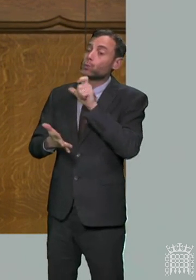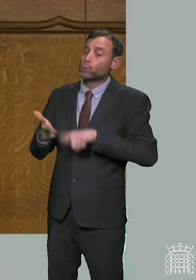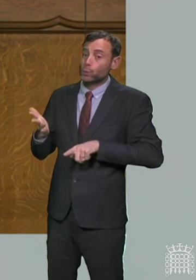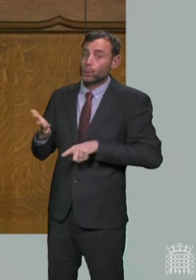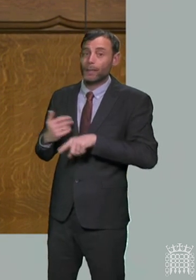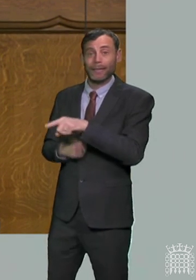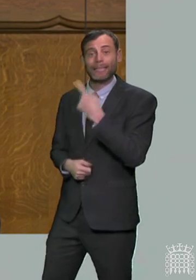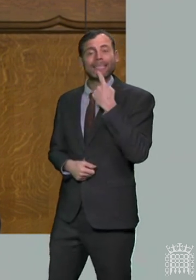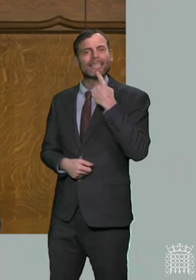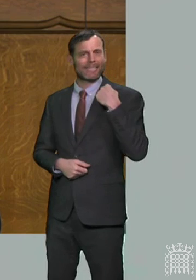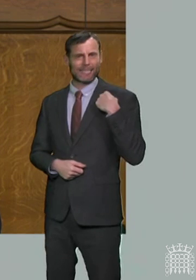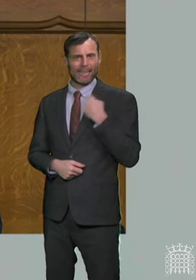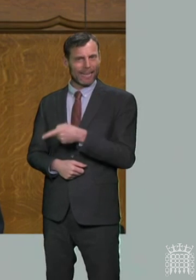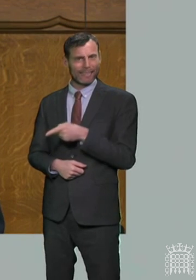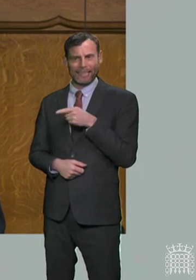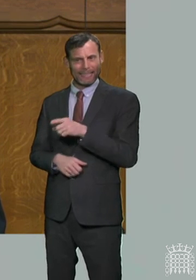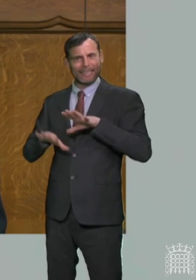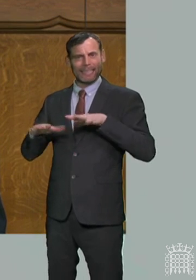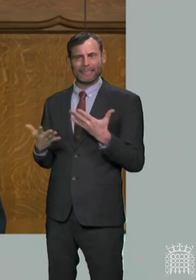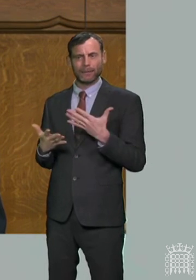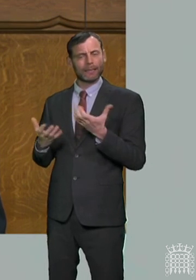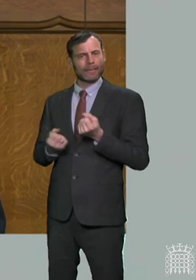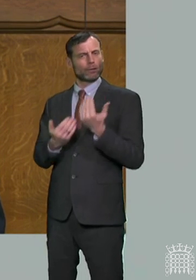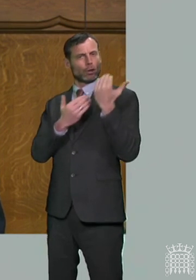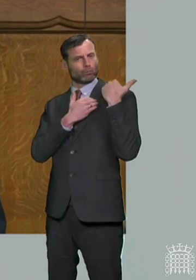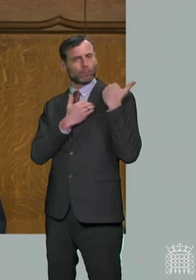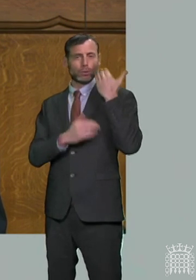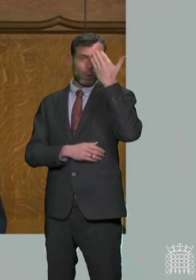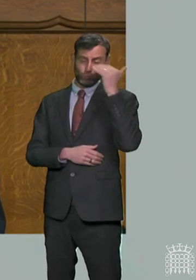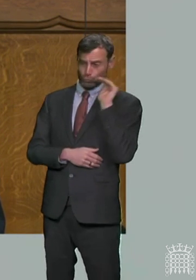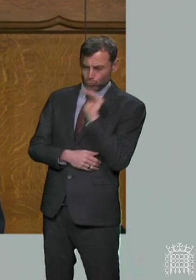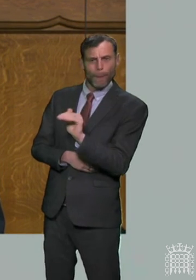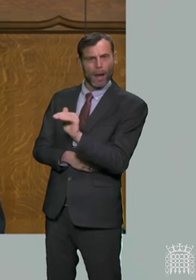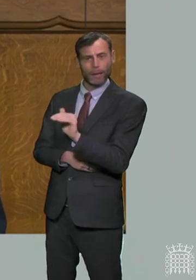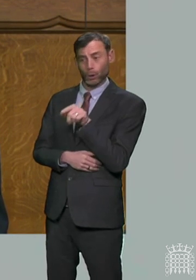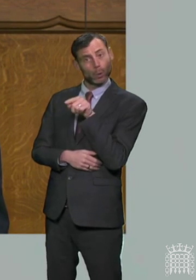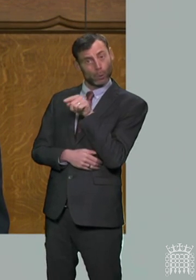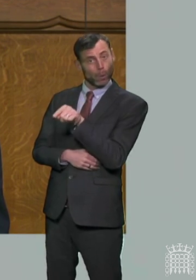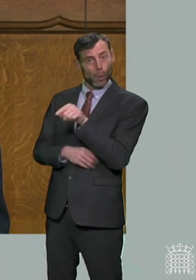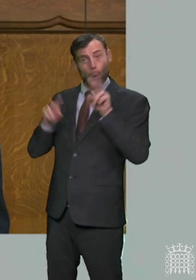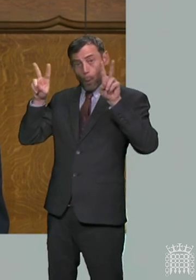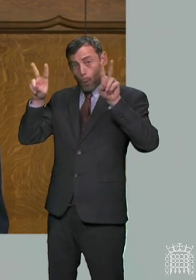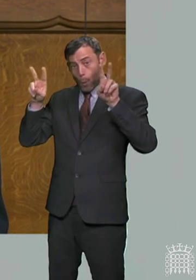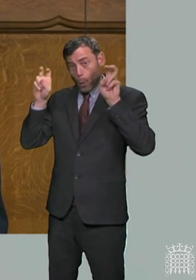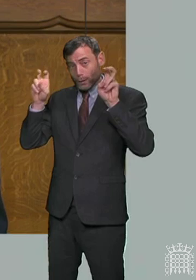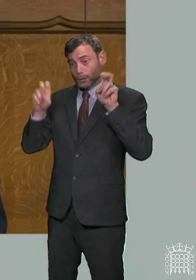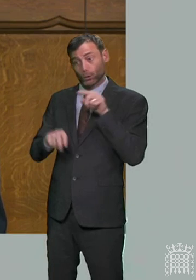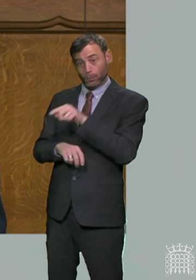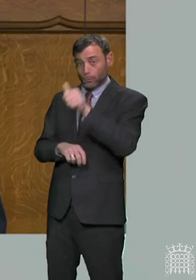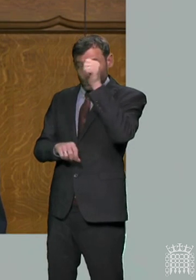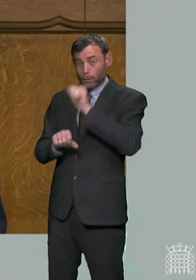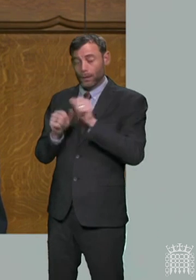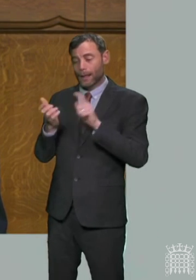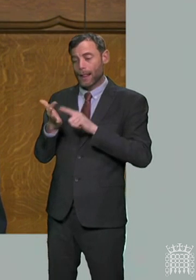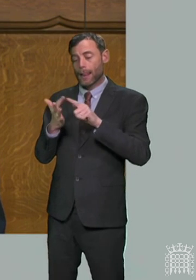Yesterday the Prime Minister did the opposite of that, so I will remind him of a quotation that will be altogether too familiar to him.